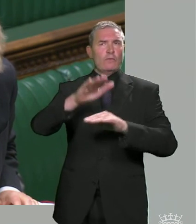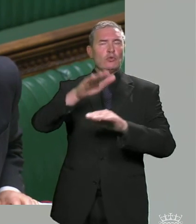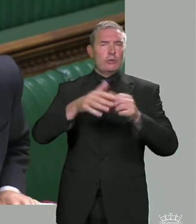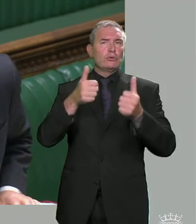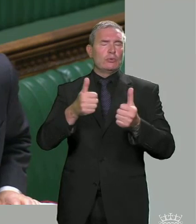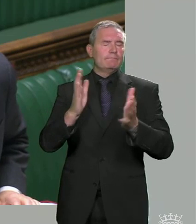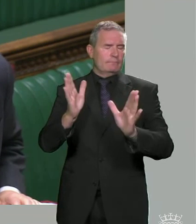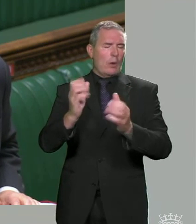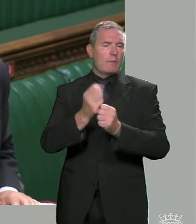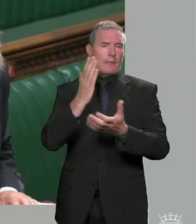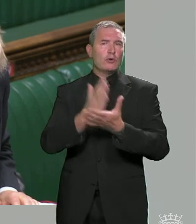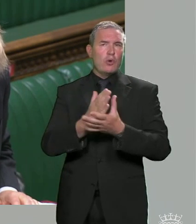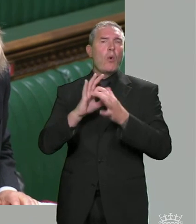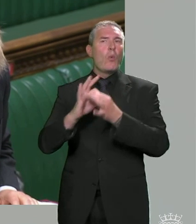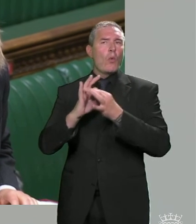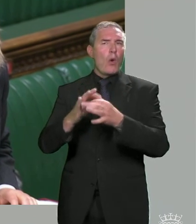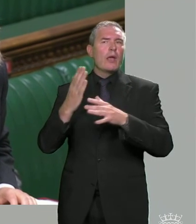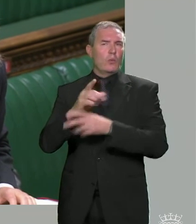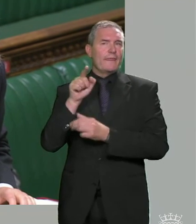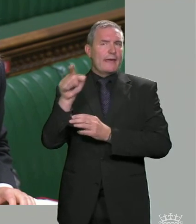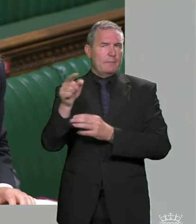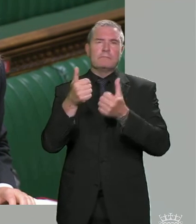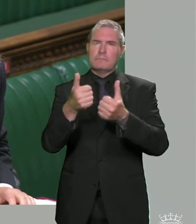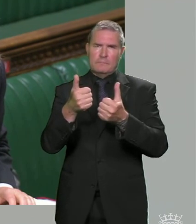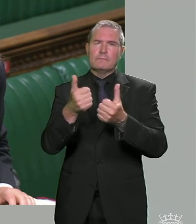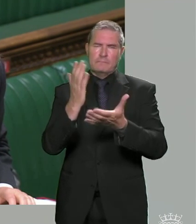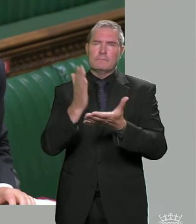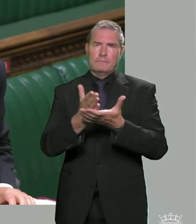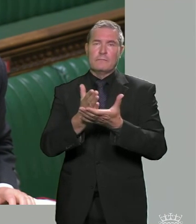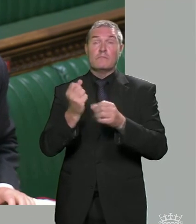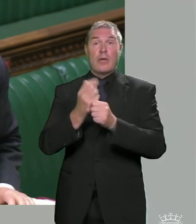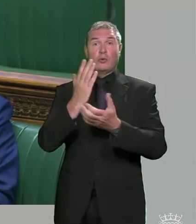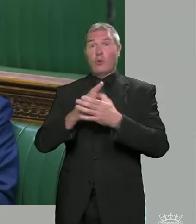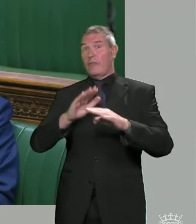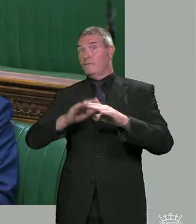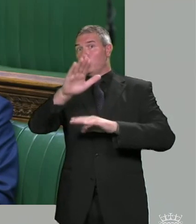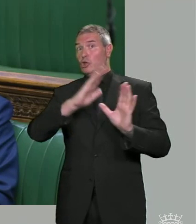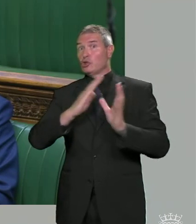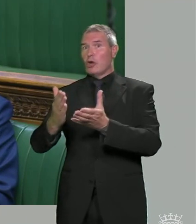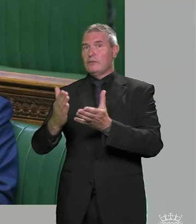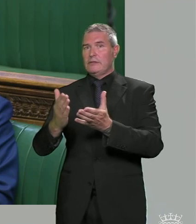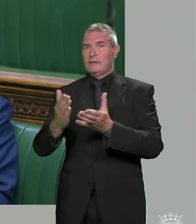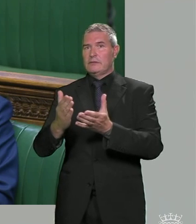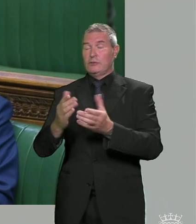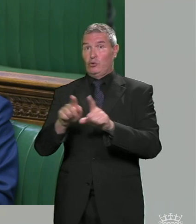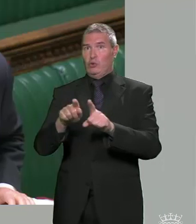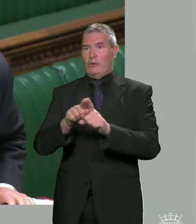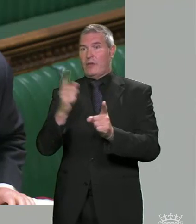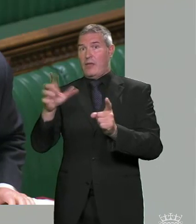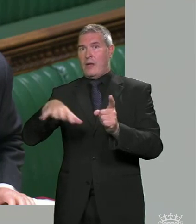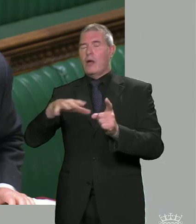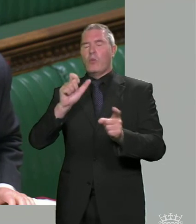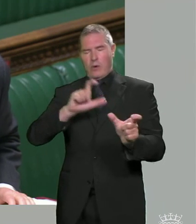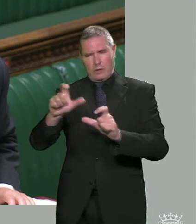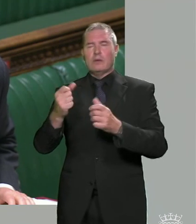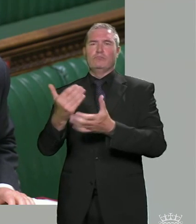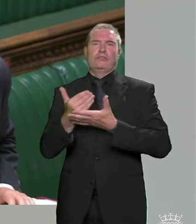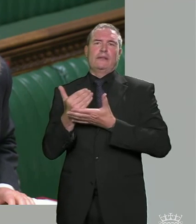I look forward to working with him to ensure that the future of services at Mount Vernon is also protected.